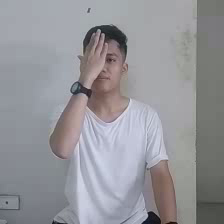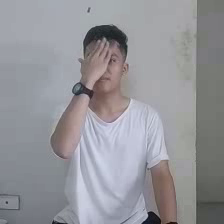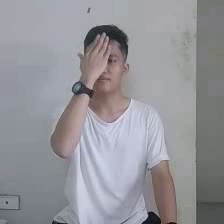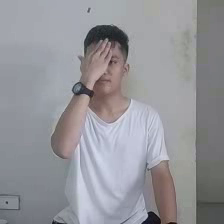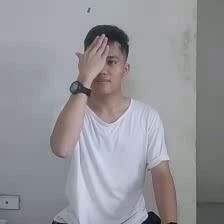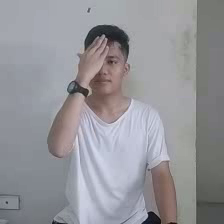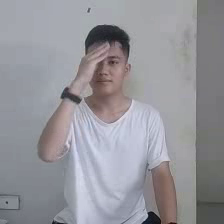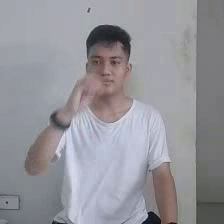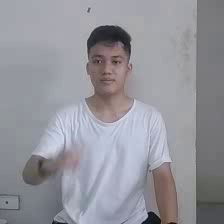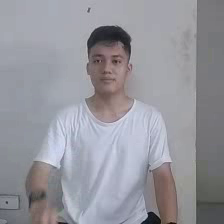Biết